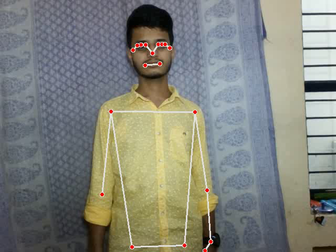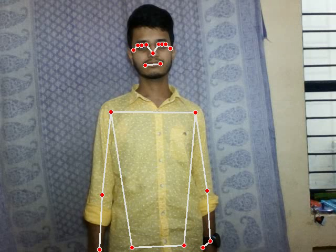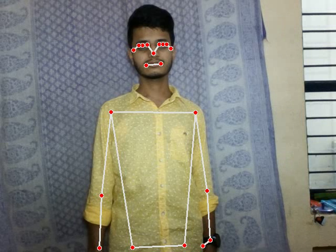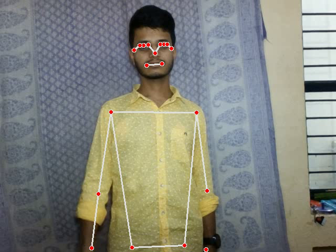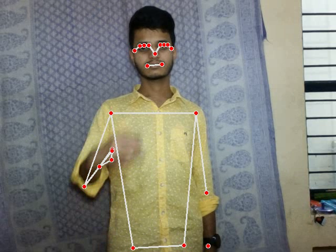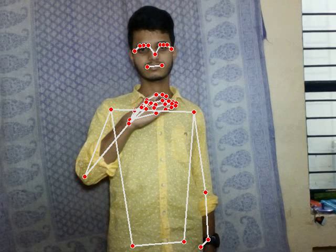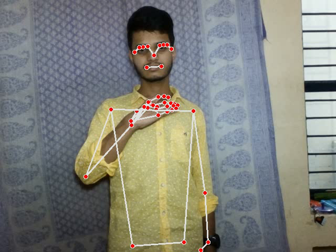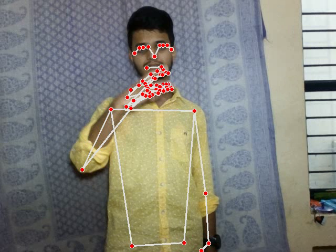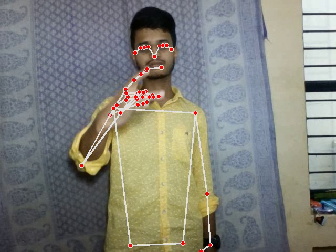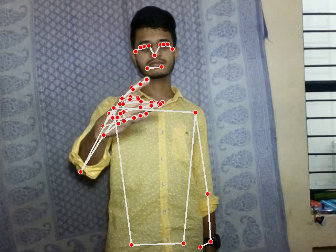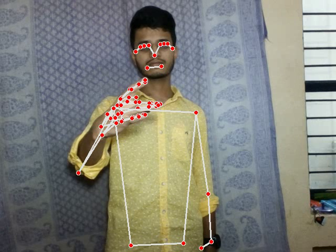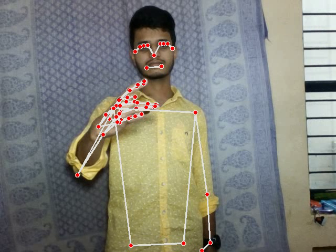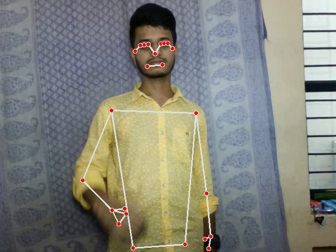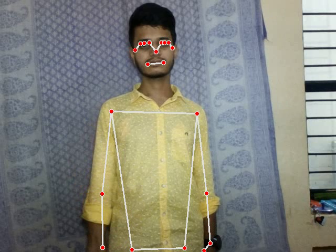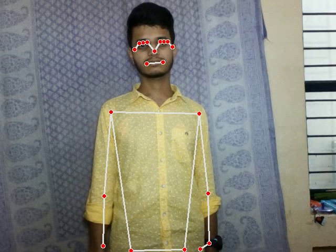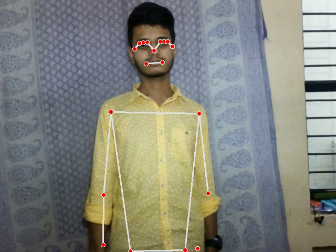like